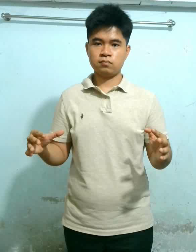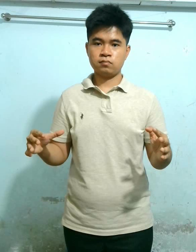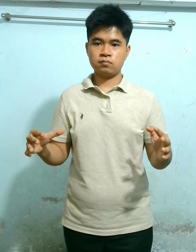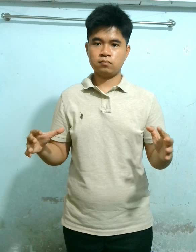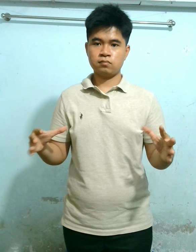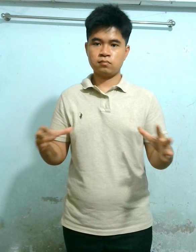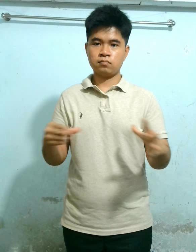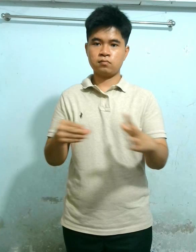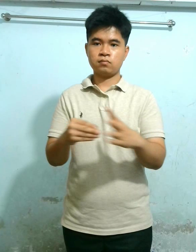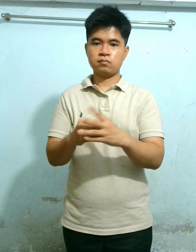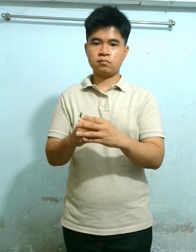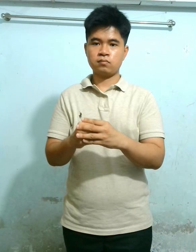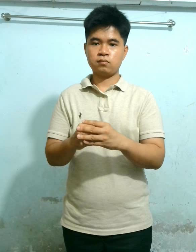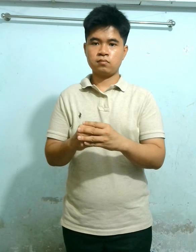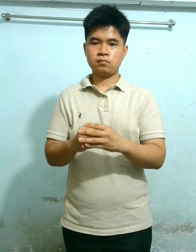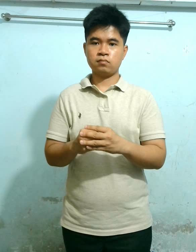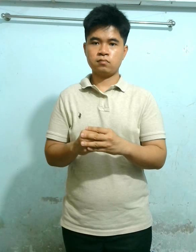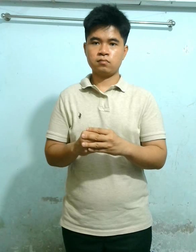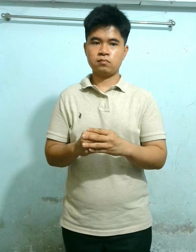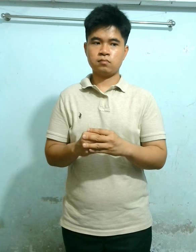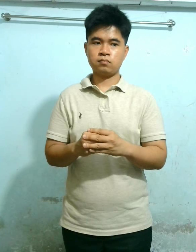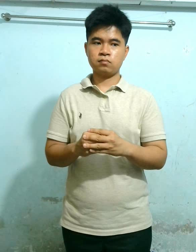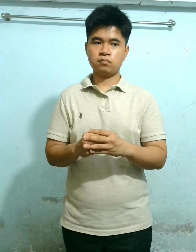nhom